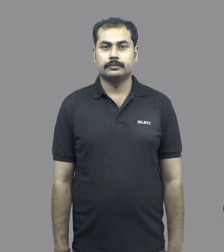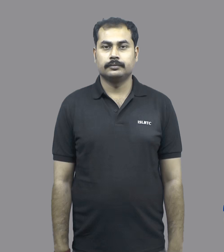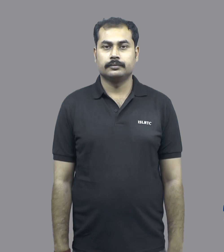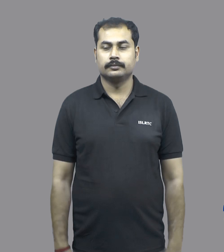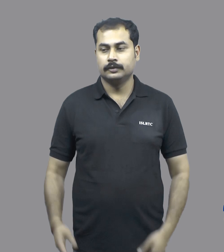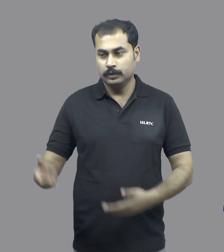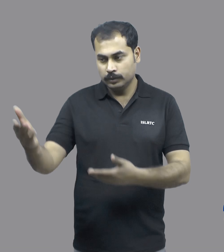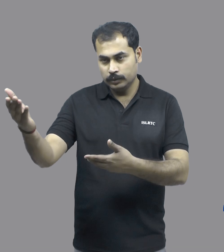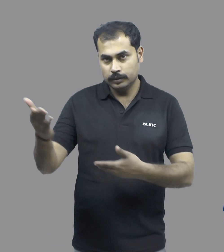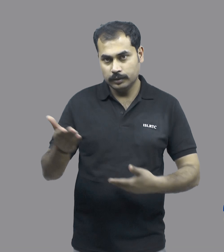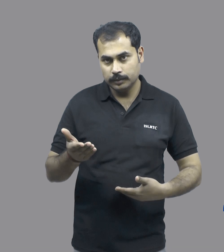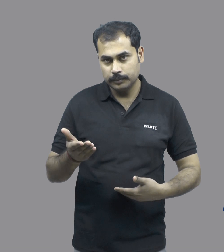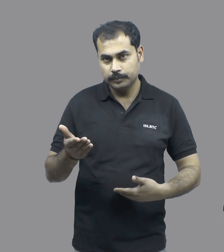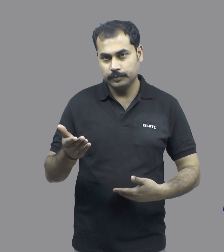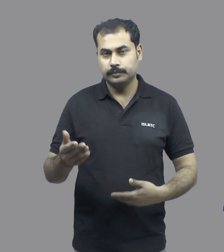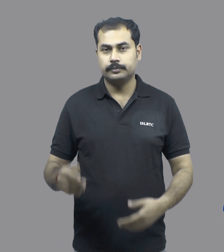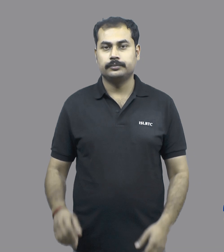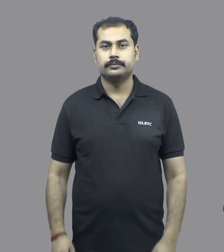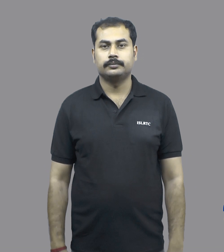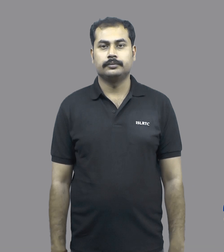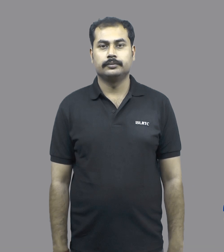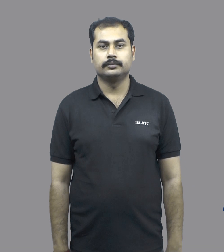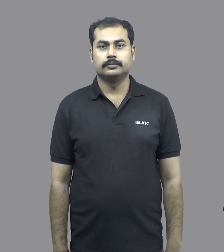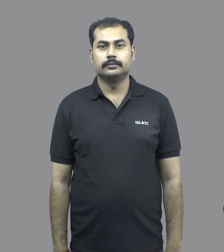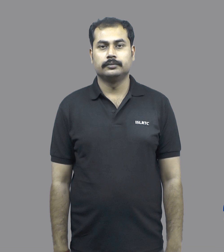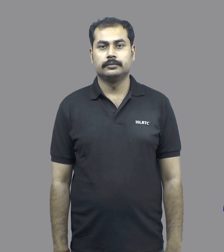Invite Welcome